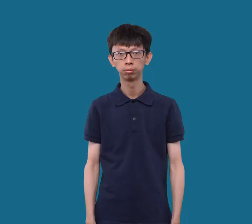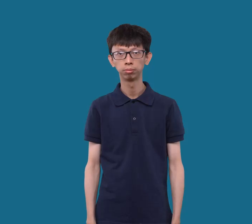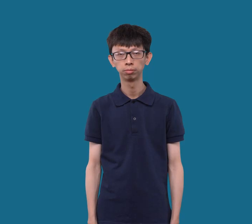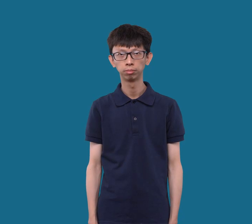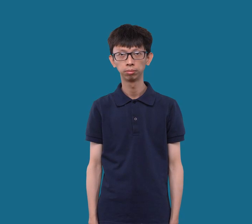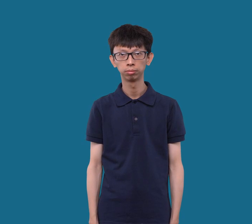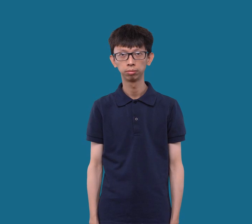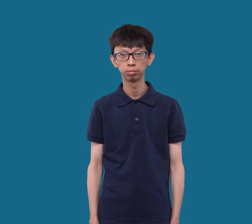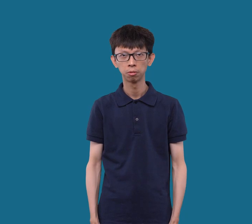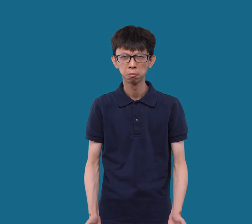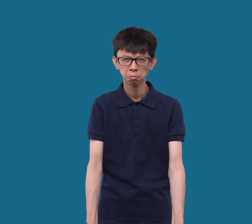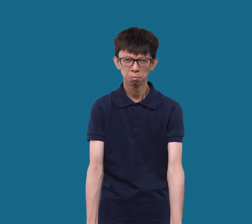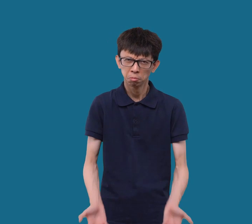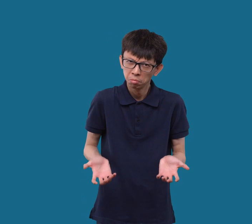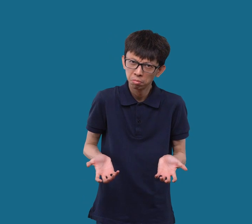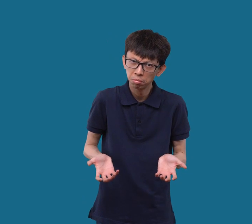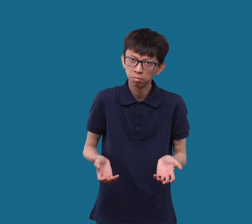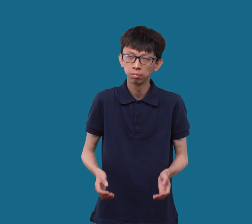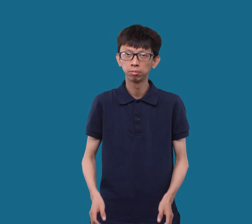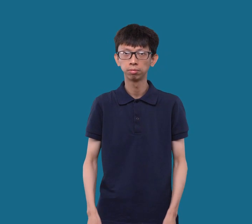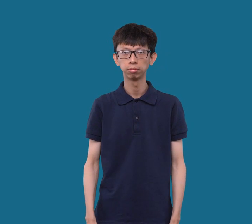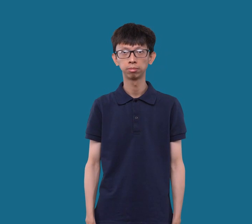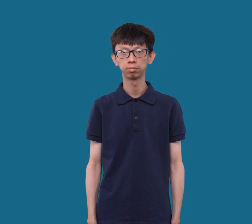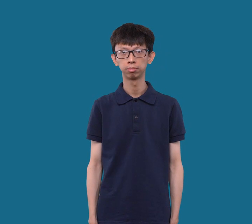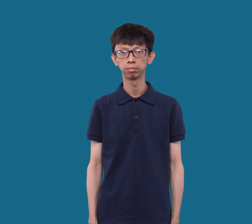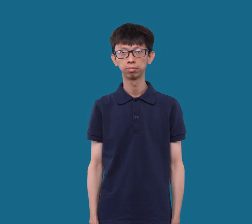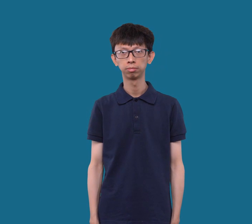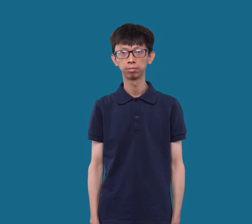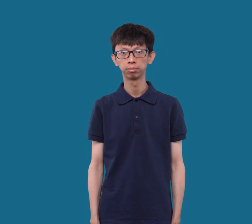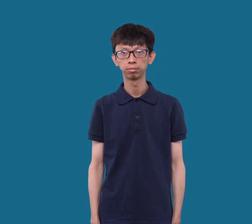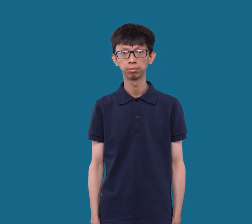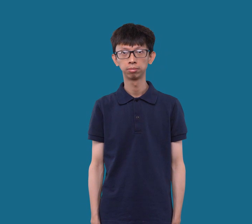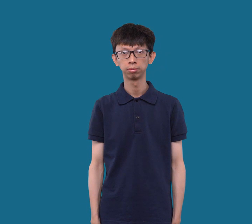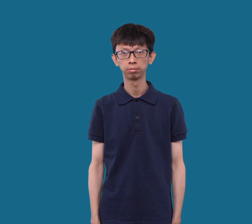khiêng